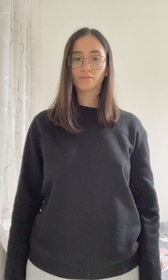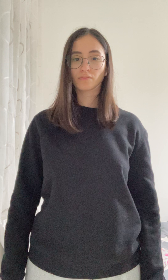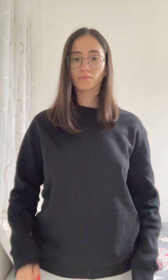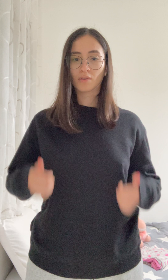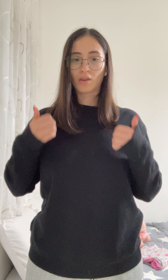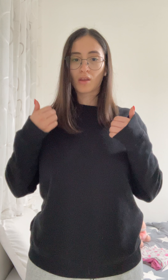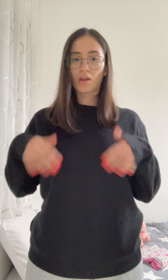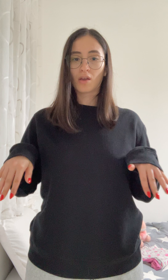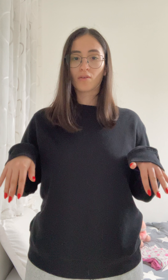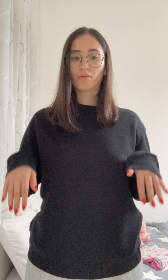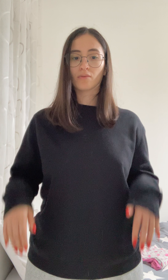עייף